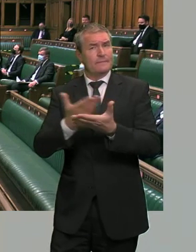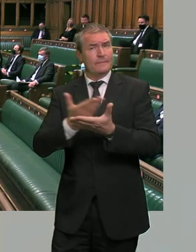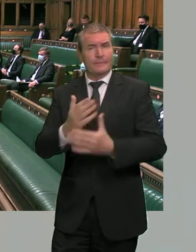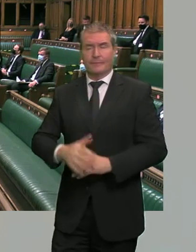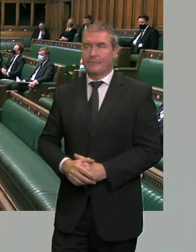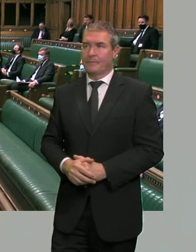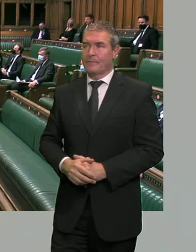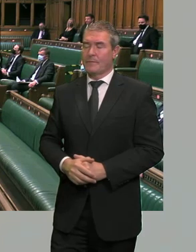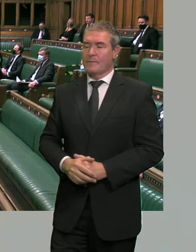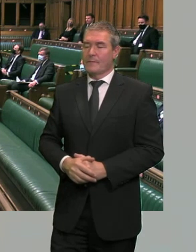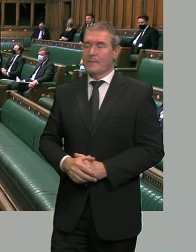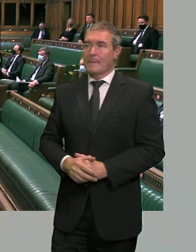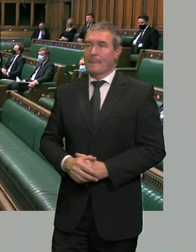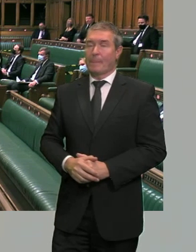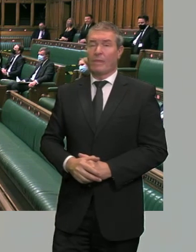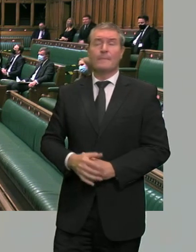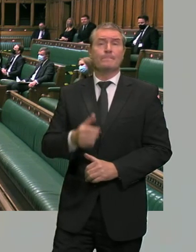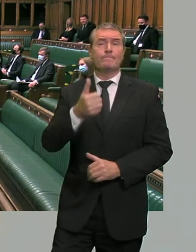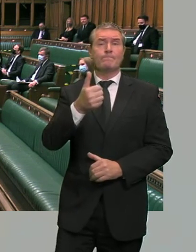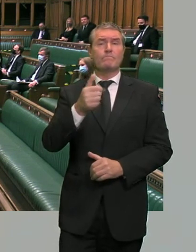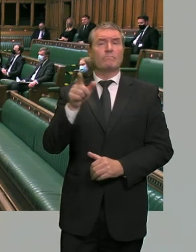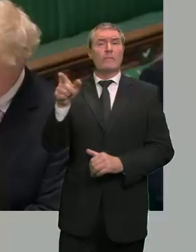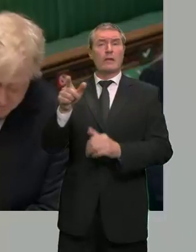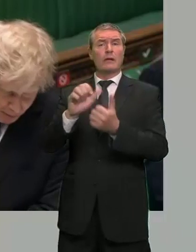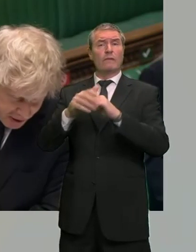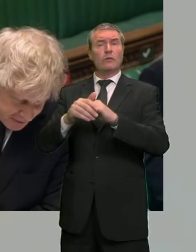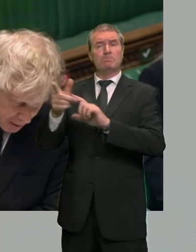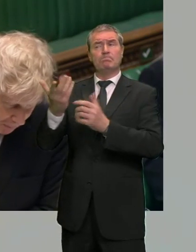Yes, indeed. I thank my honourable Friend for what he is doing.